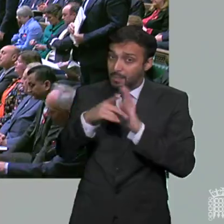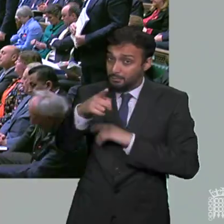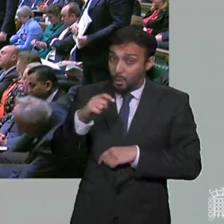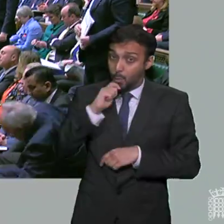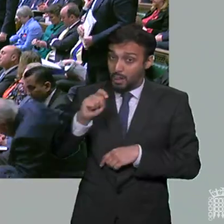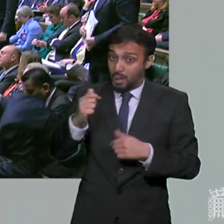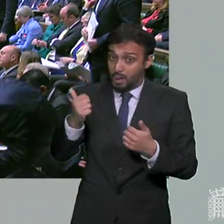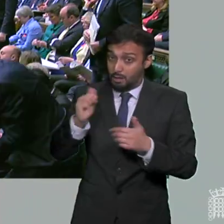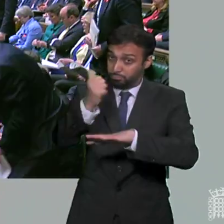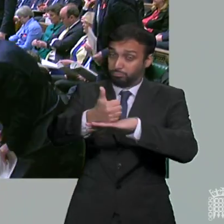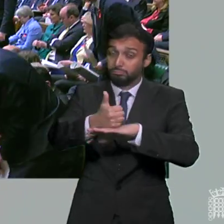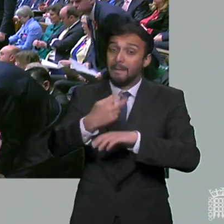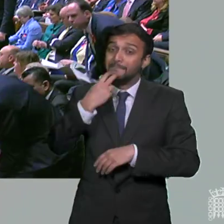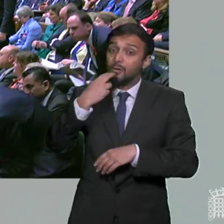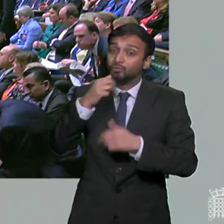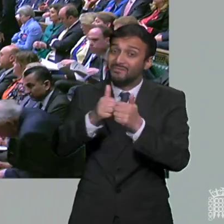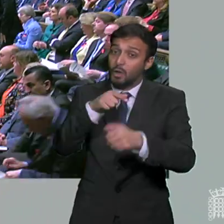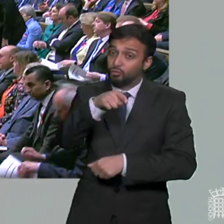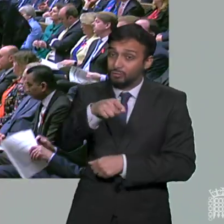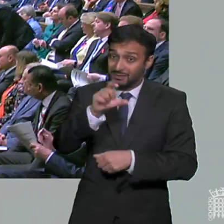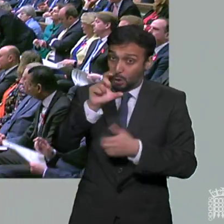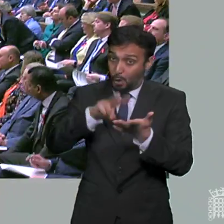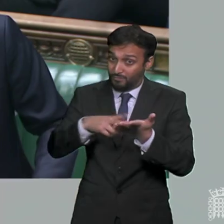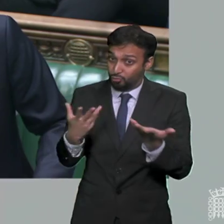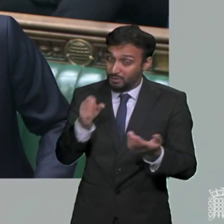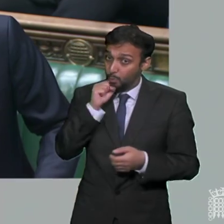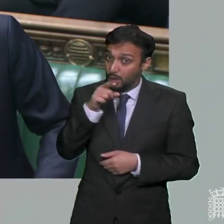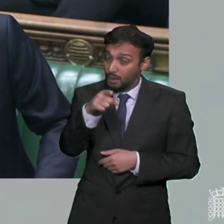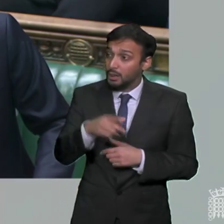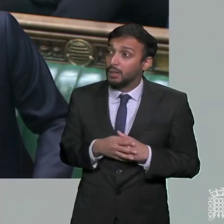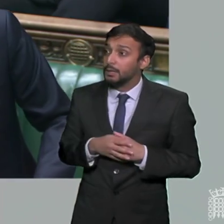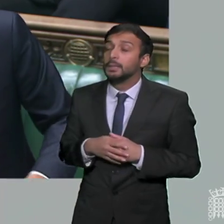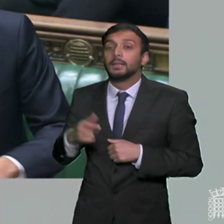I pay tribute to my honourable Friend for his efforts to progress this project.